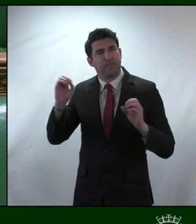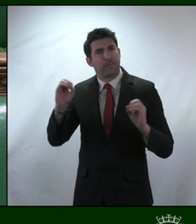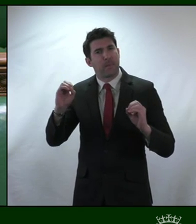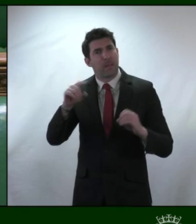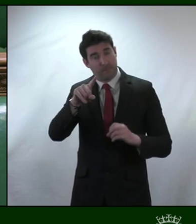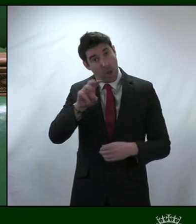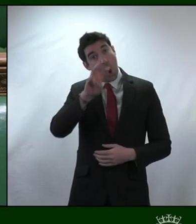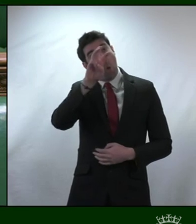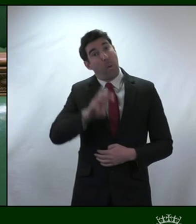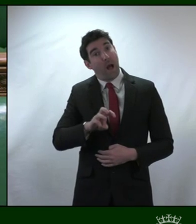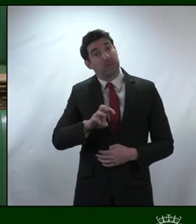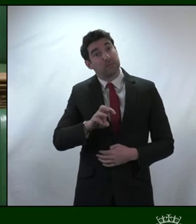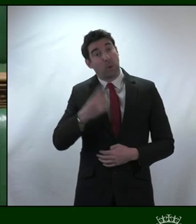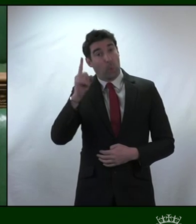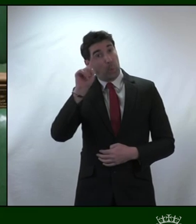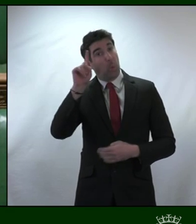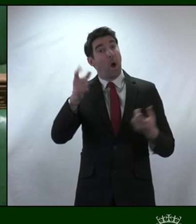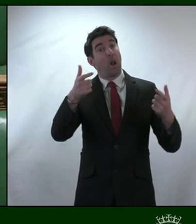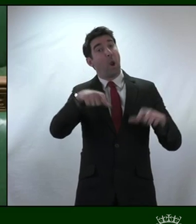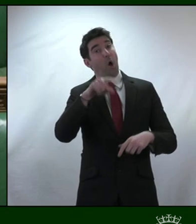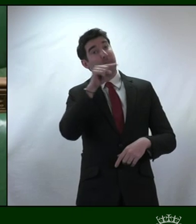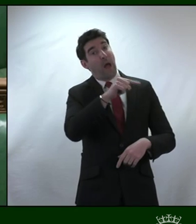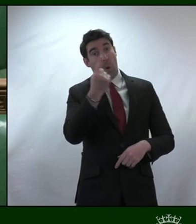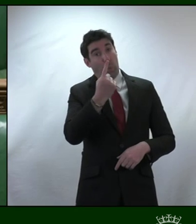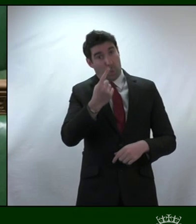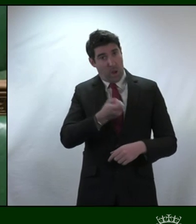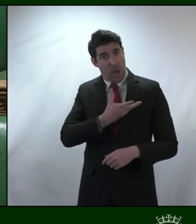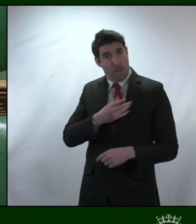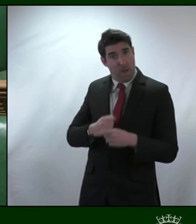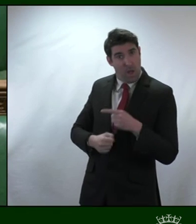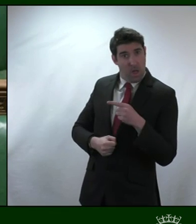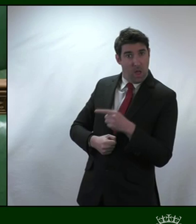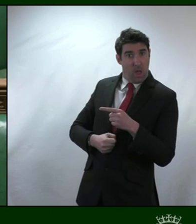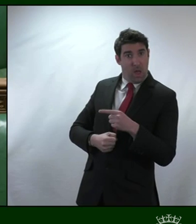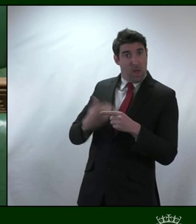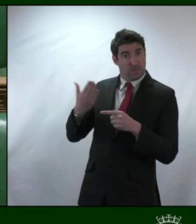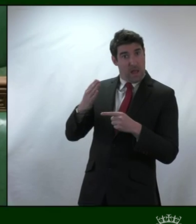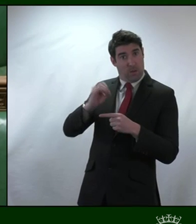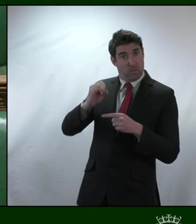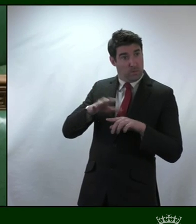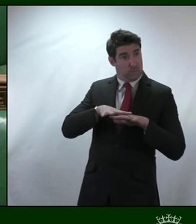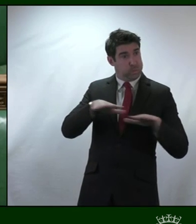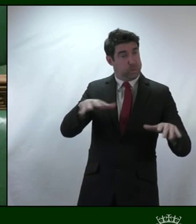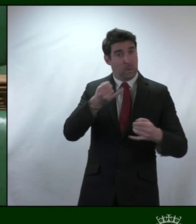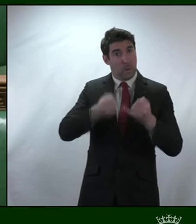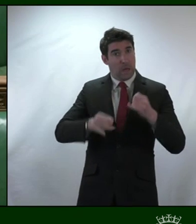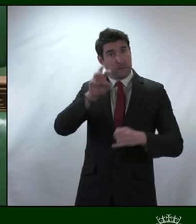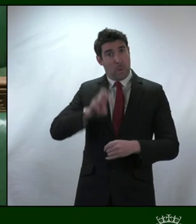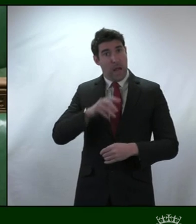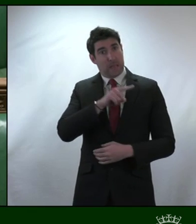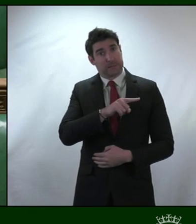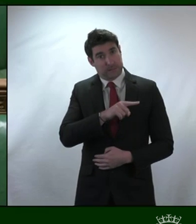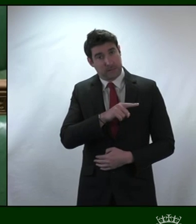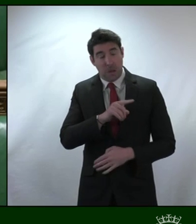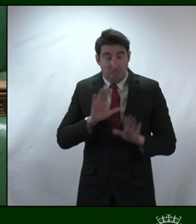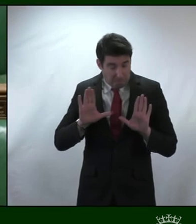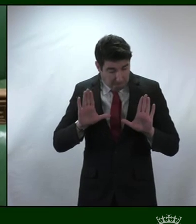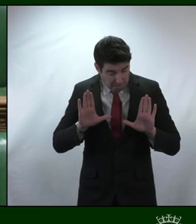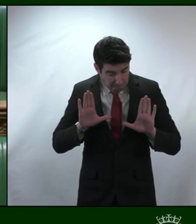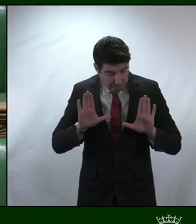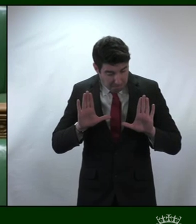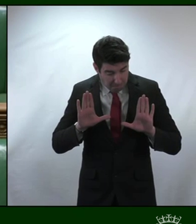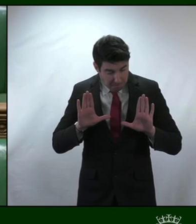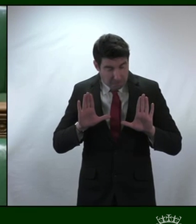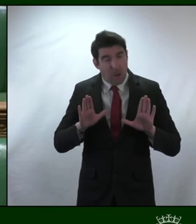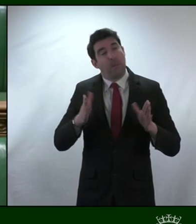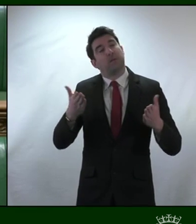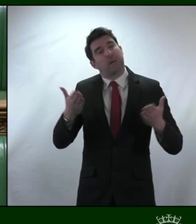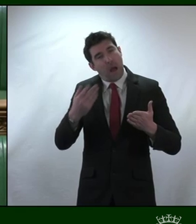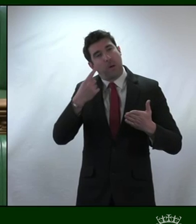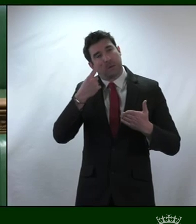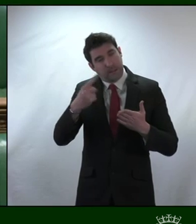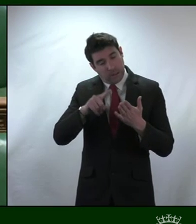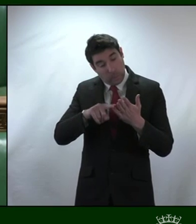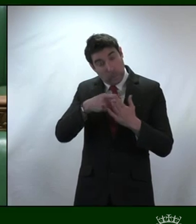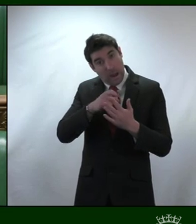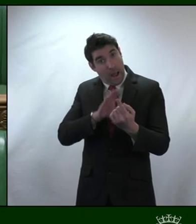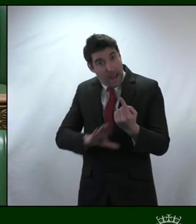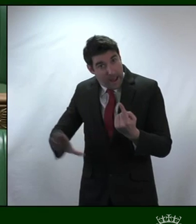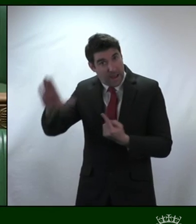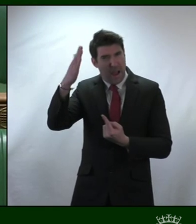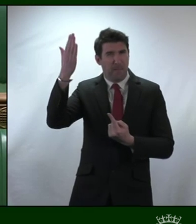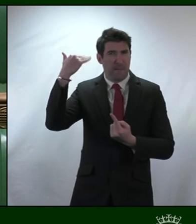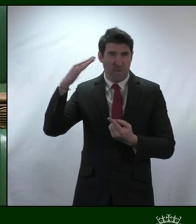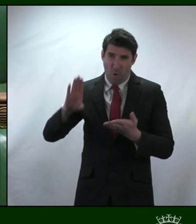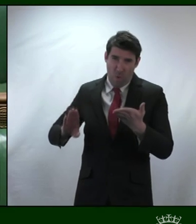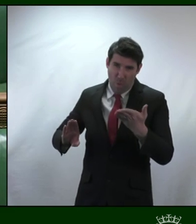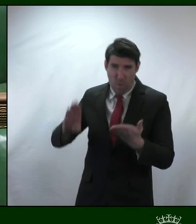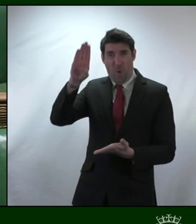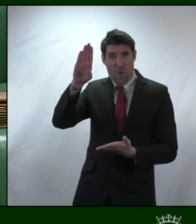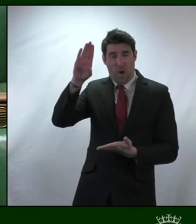If we look at what is happening across the country, it is thanks to the efforts of the British people that we are seeing significant reductions in the virus in some of the areas where it was really surging.